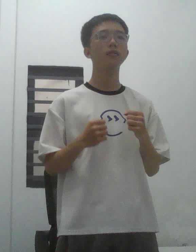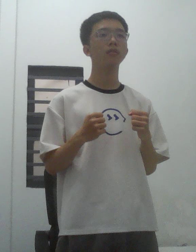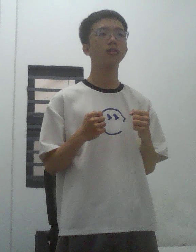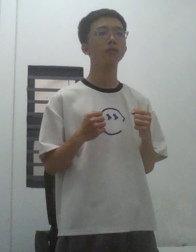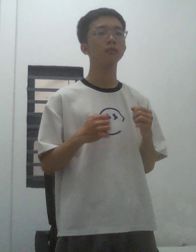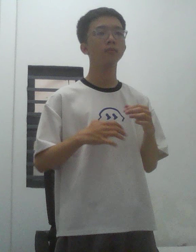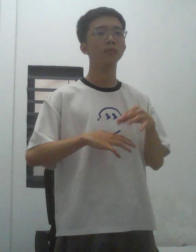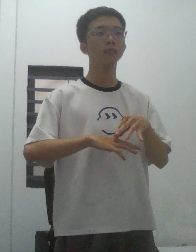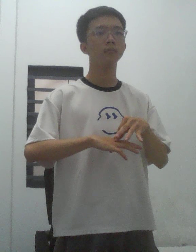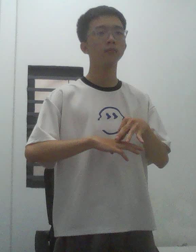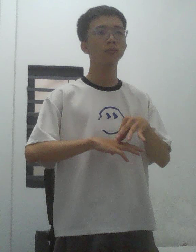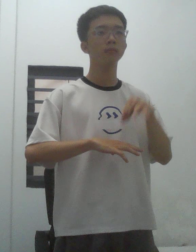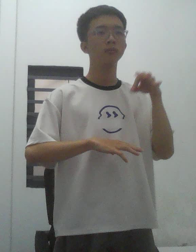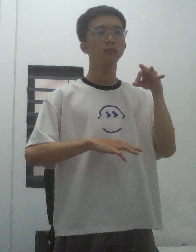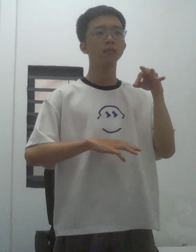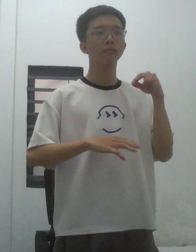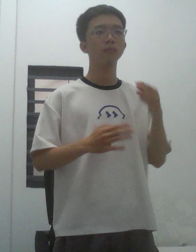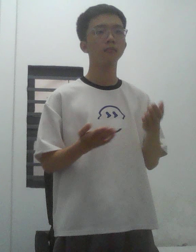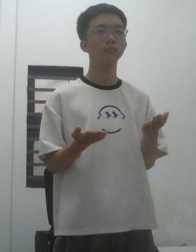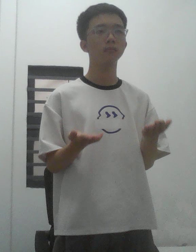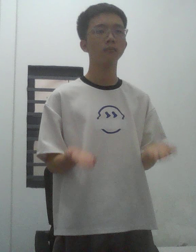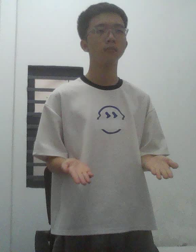tuan nay